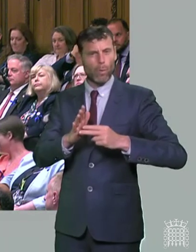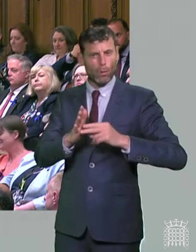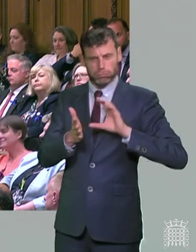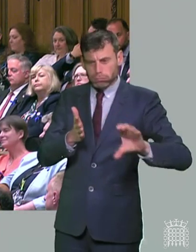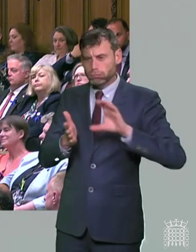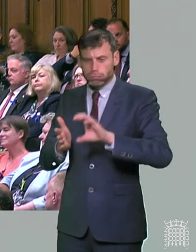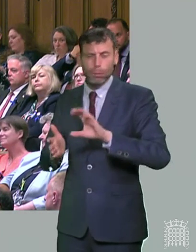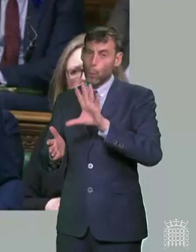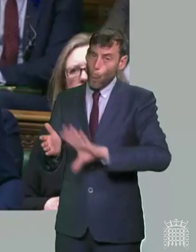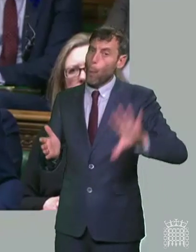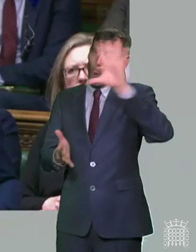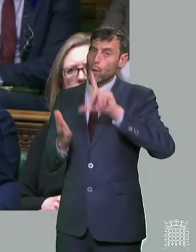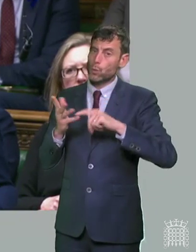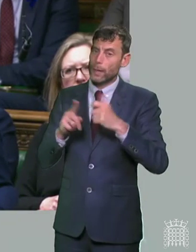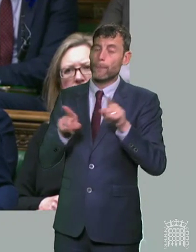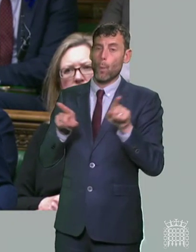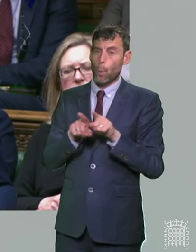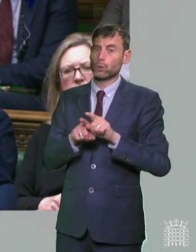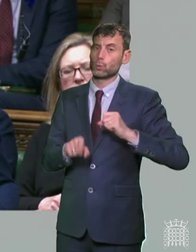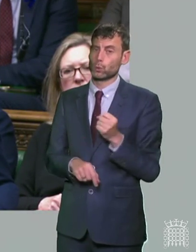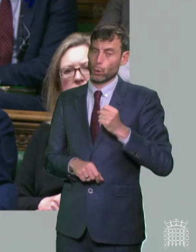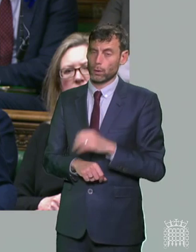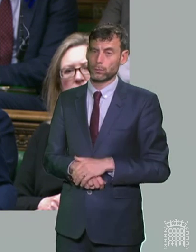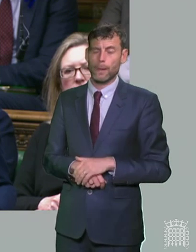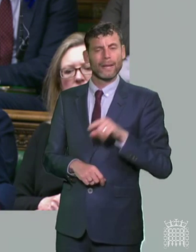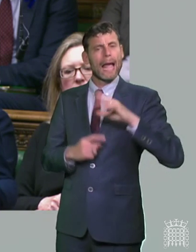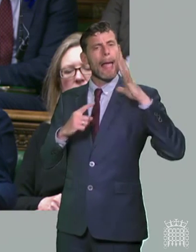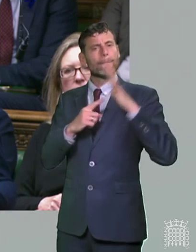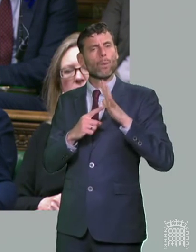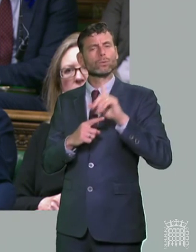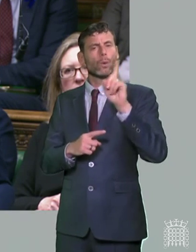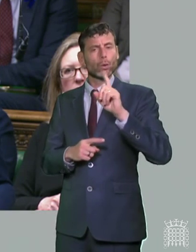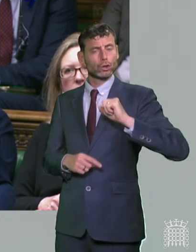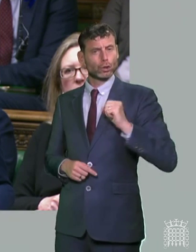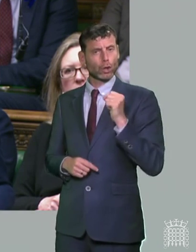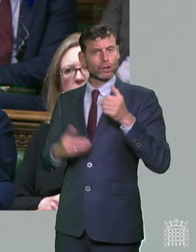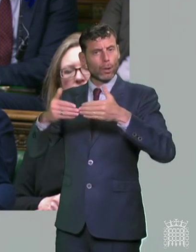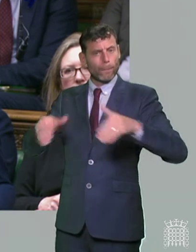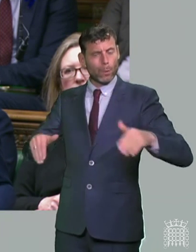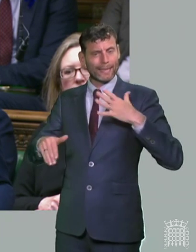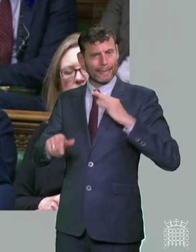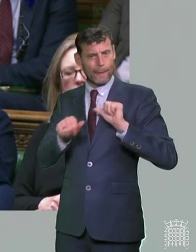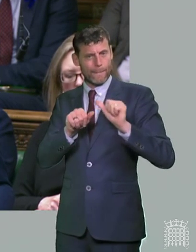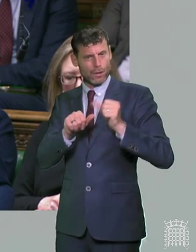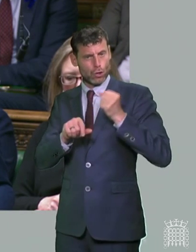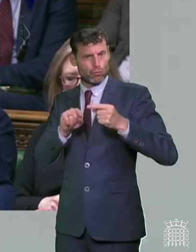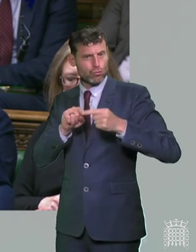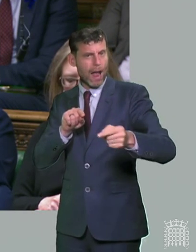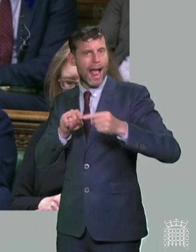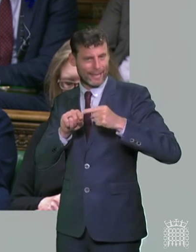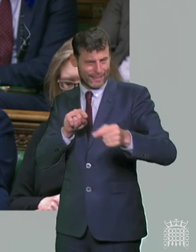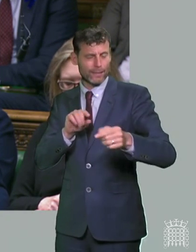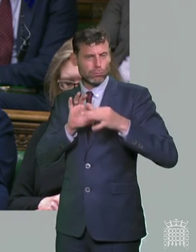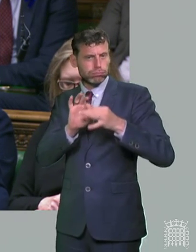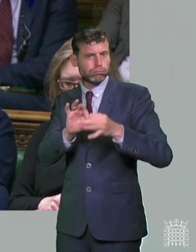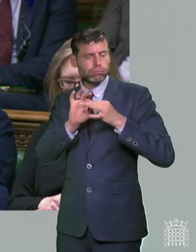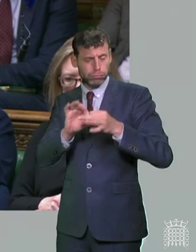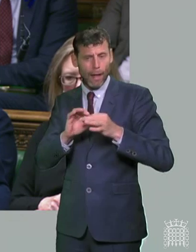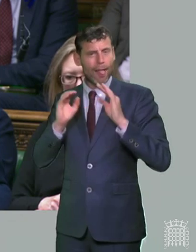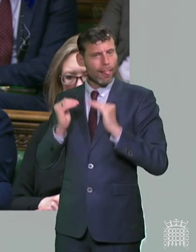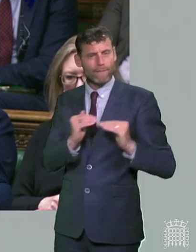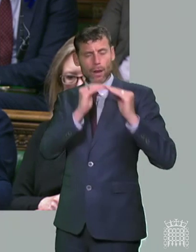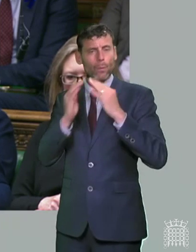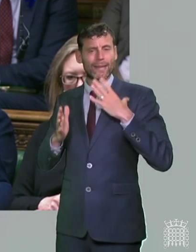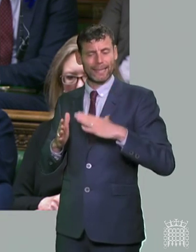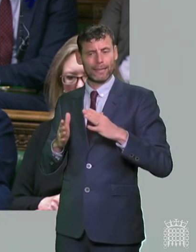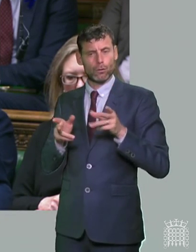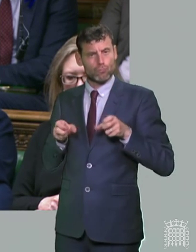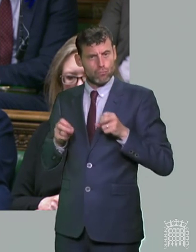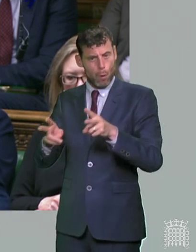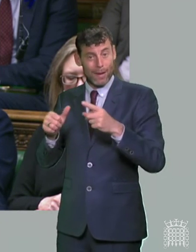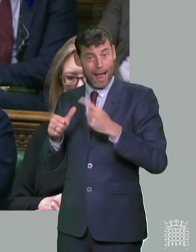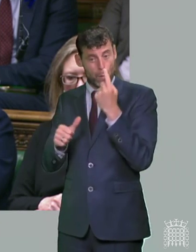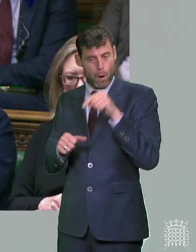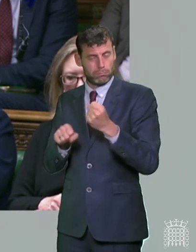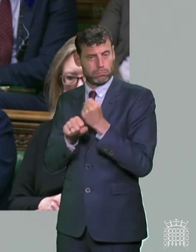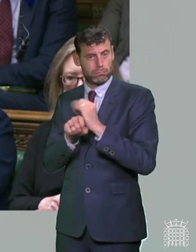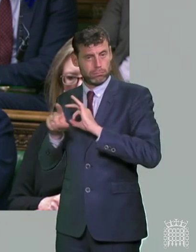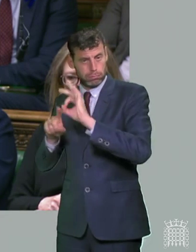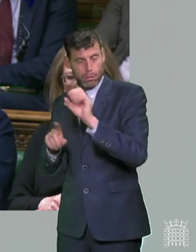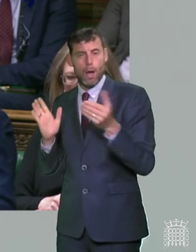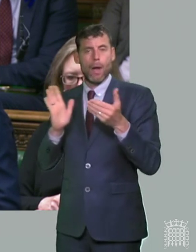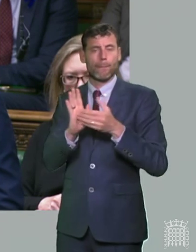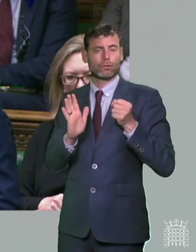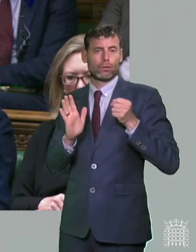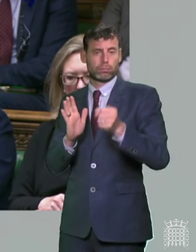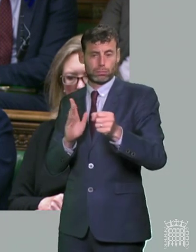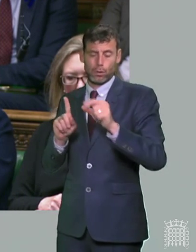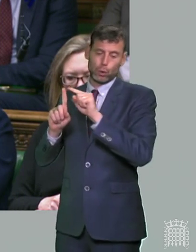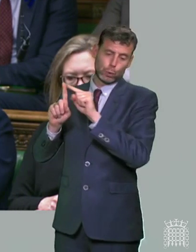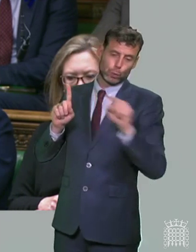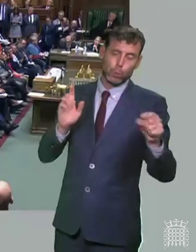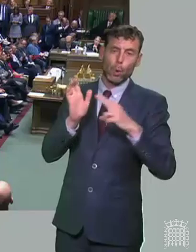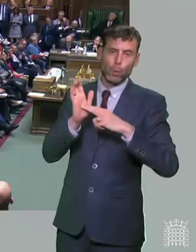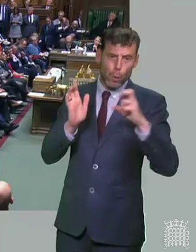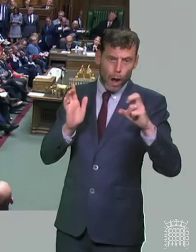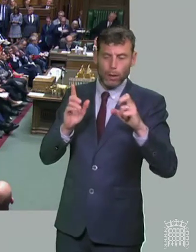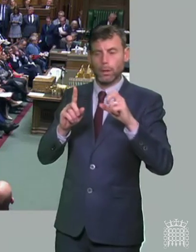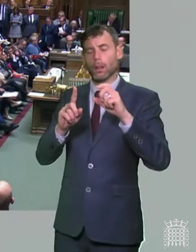For the Scottish Borders, improved transport connectivity is the key to levelling up, so will the Prime Minister reconfirm his Government’s support for improvements to the cross-border A1 road and the feasibility study to extend the Borders railway to Hawick and Newcastleton and on to Carlisle?